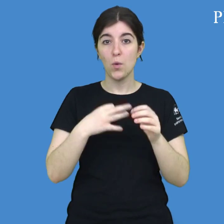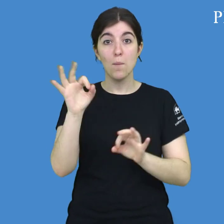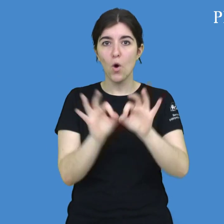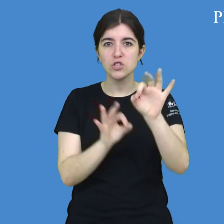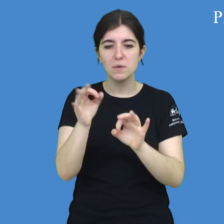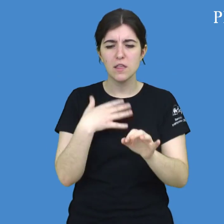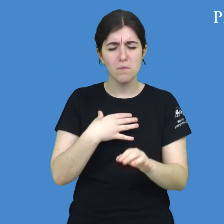porcentaje